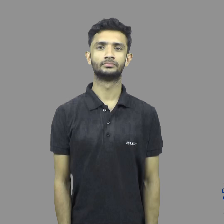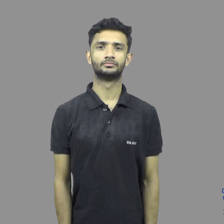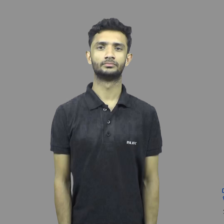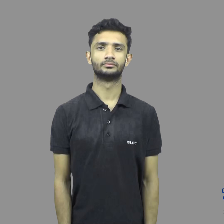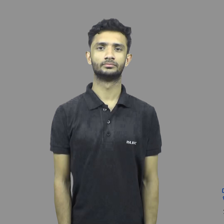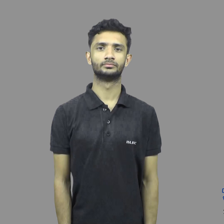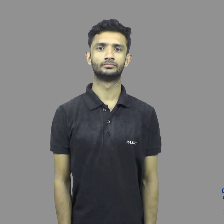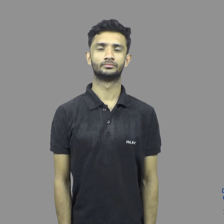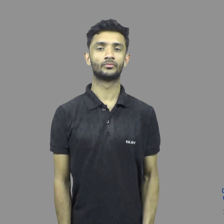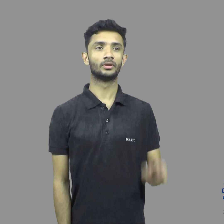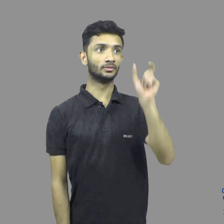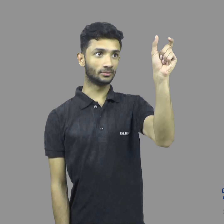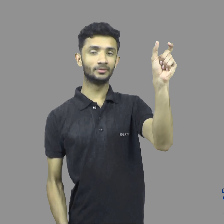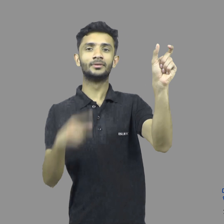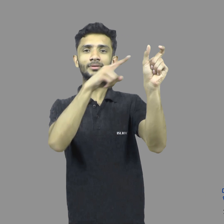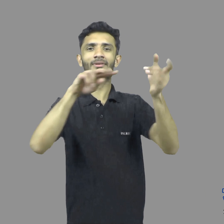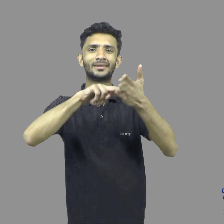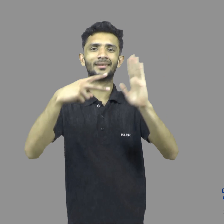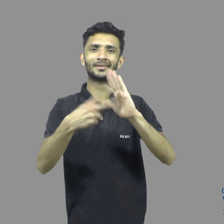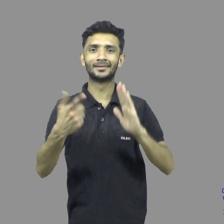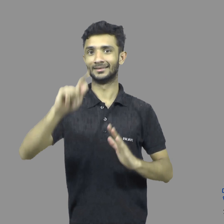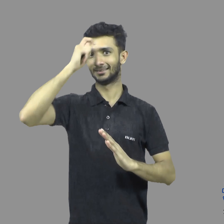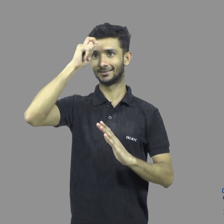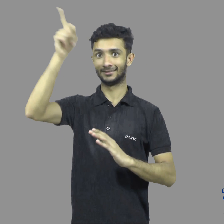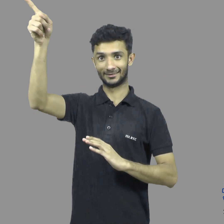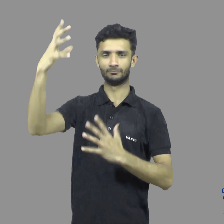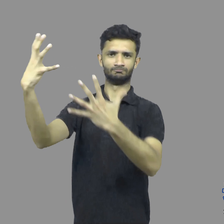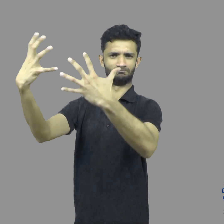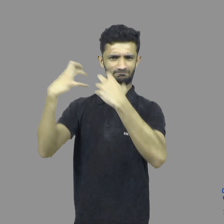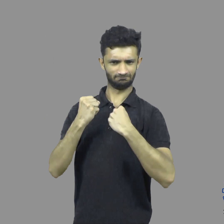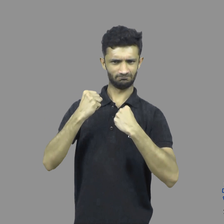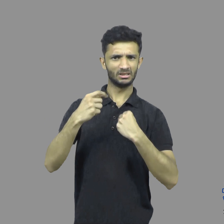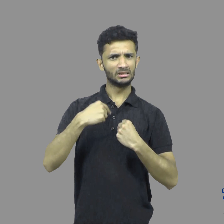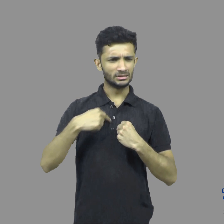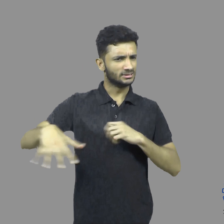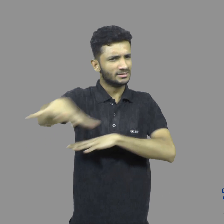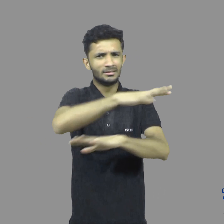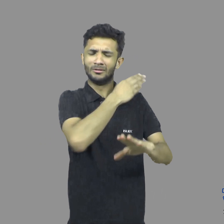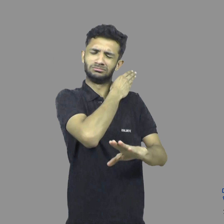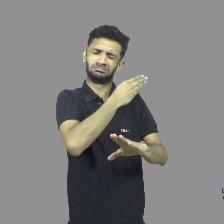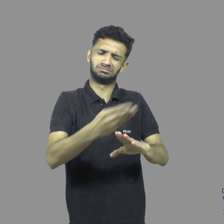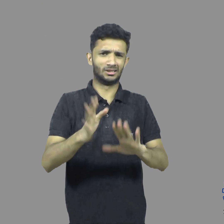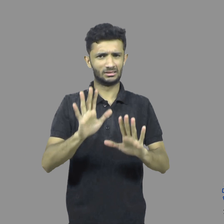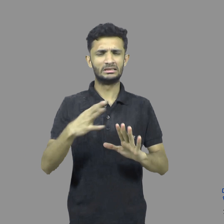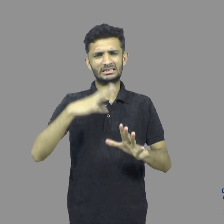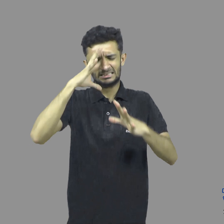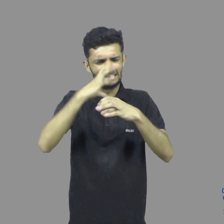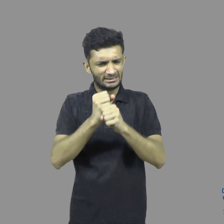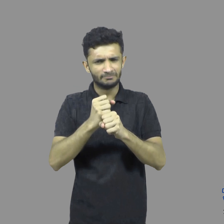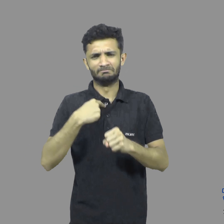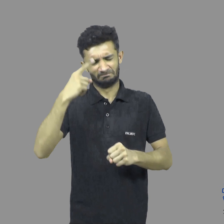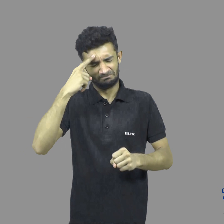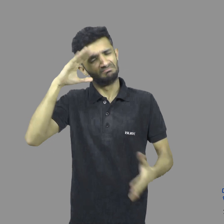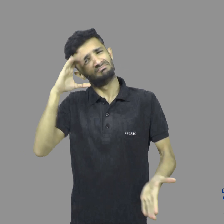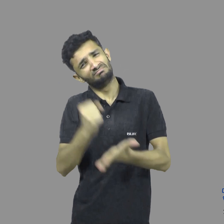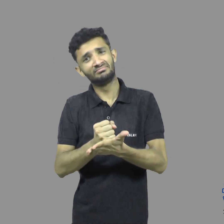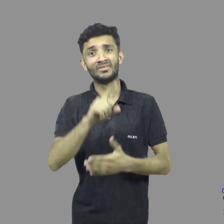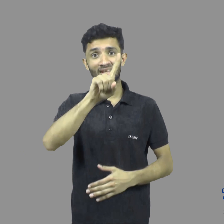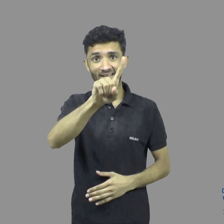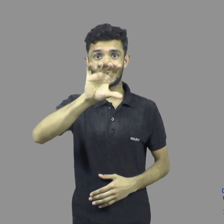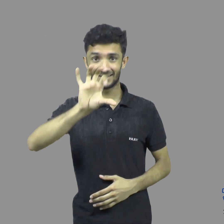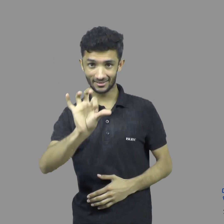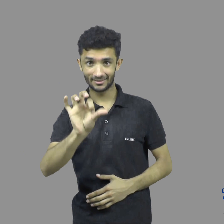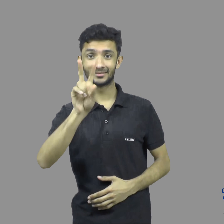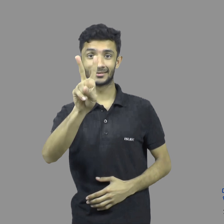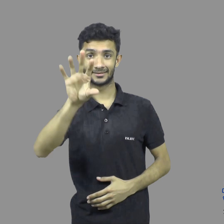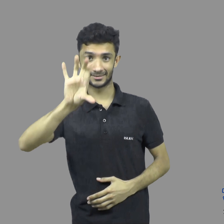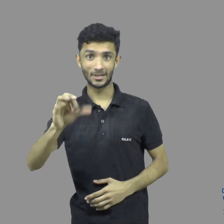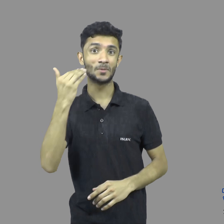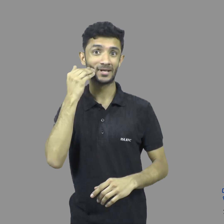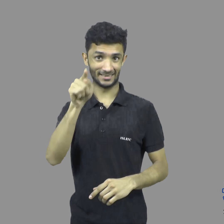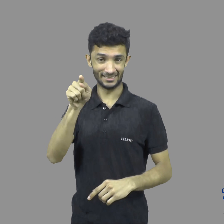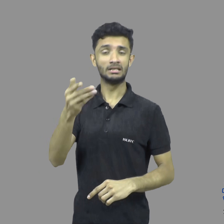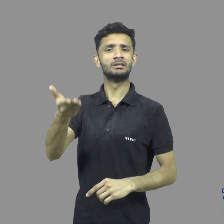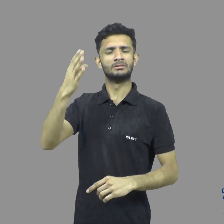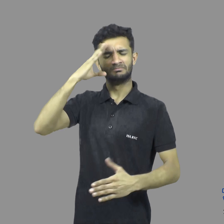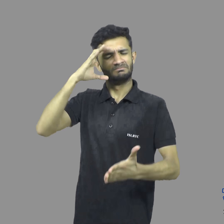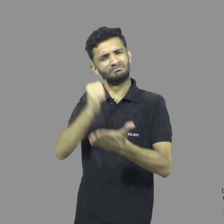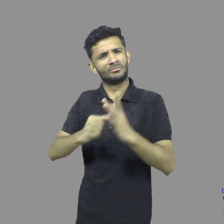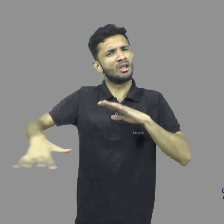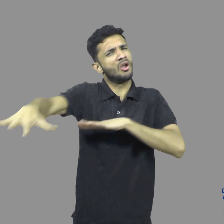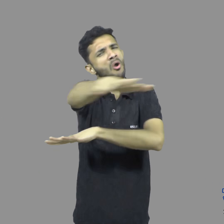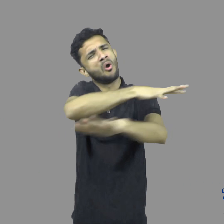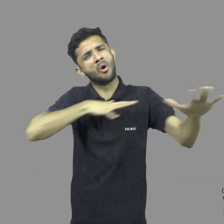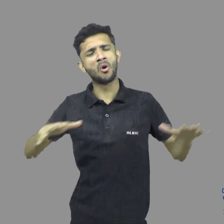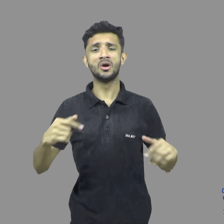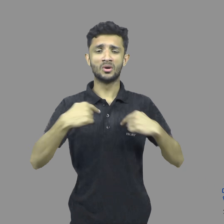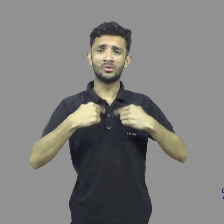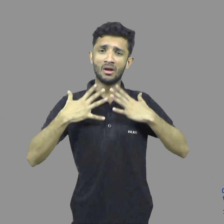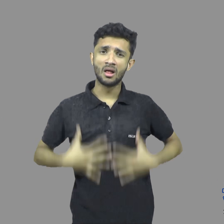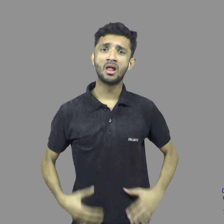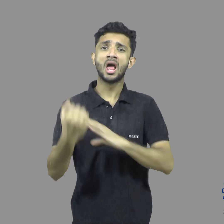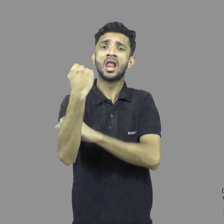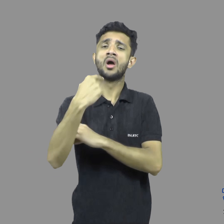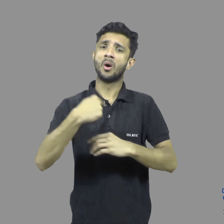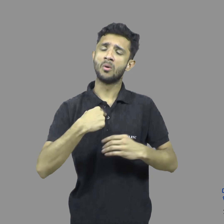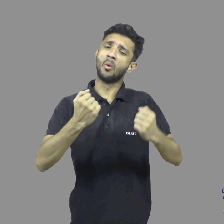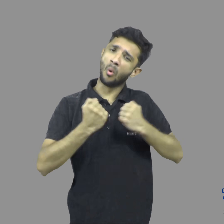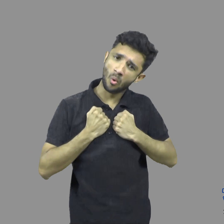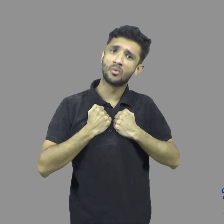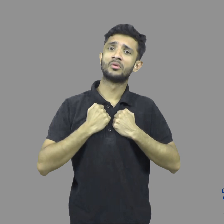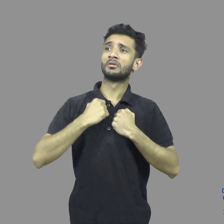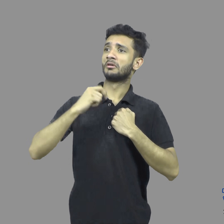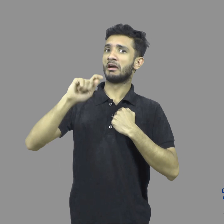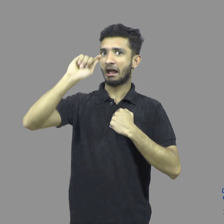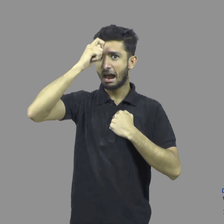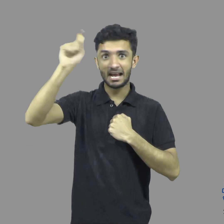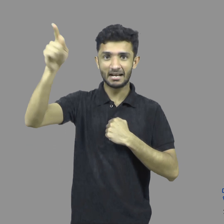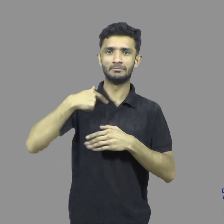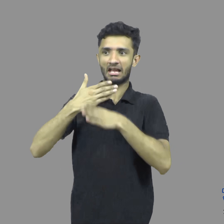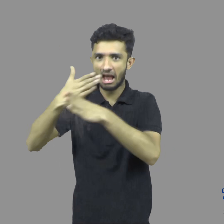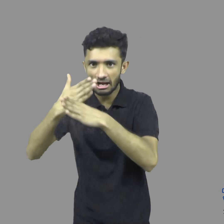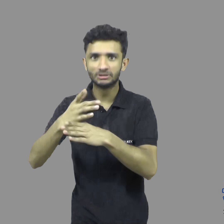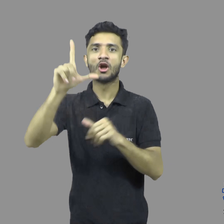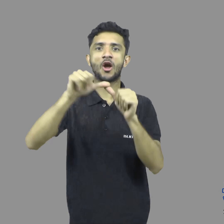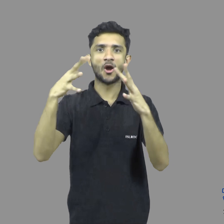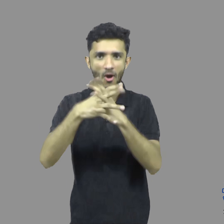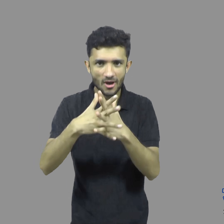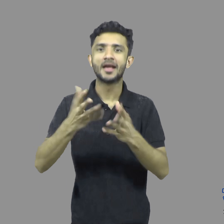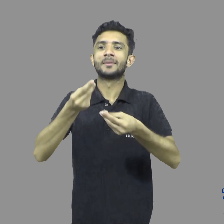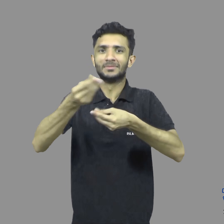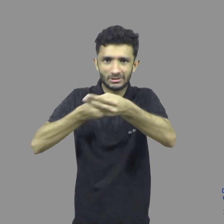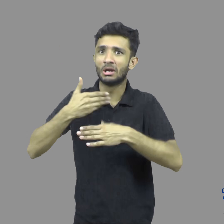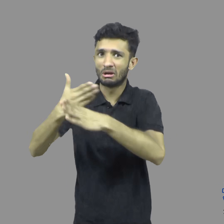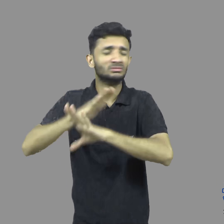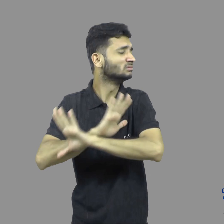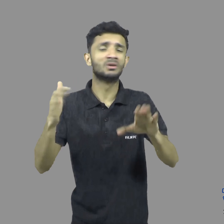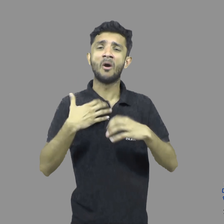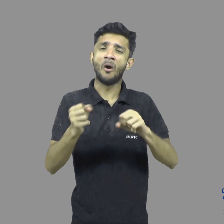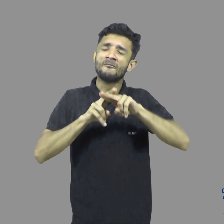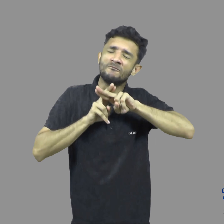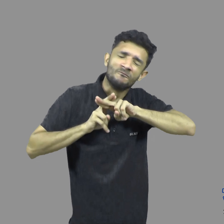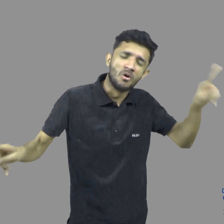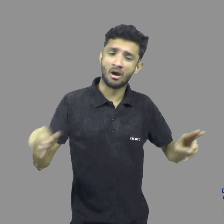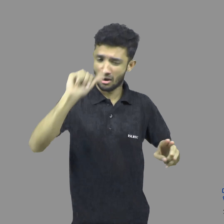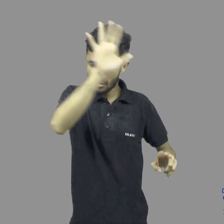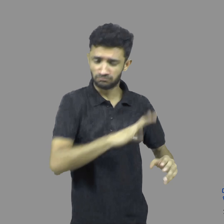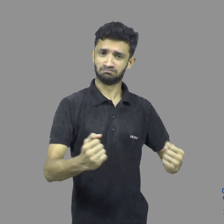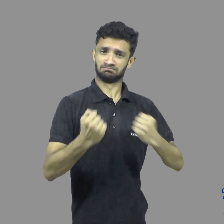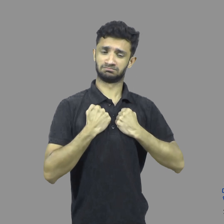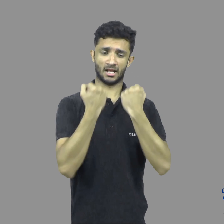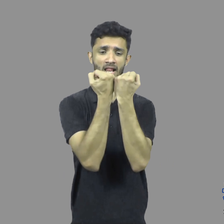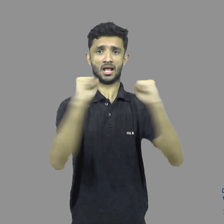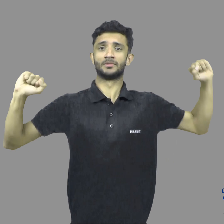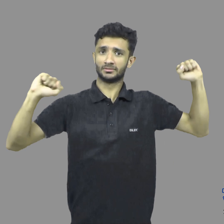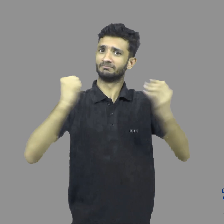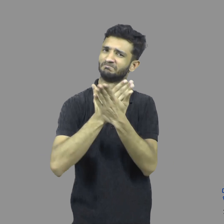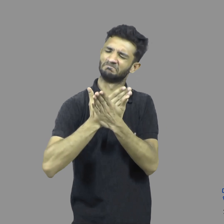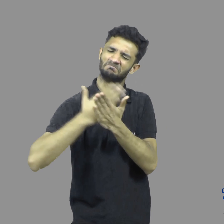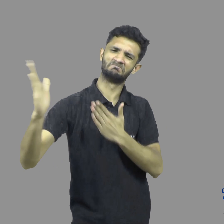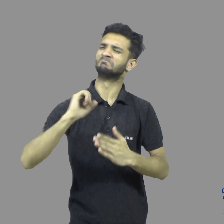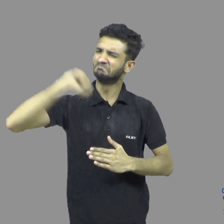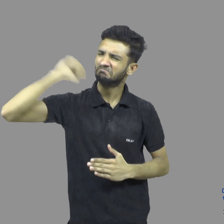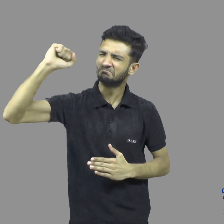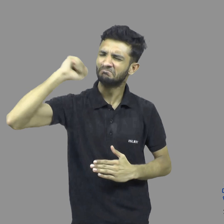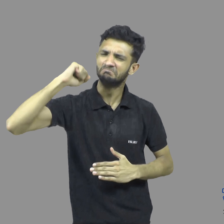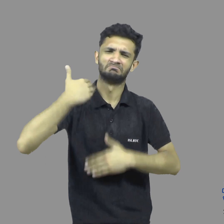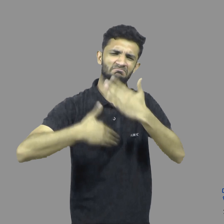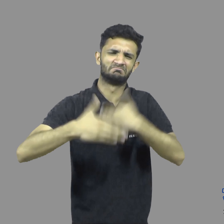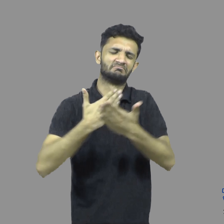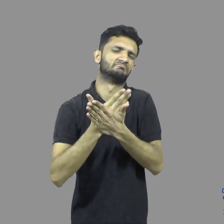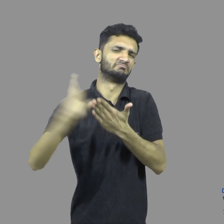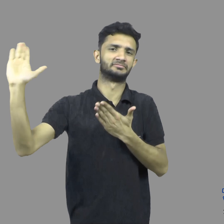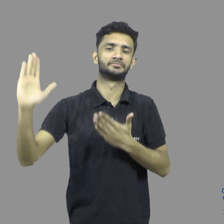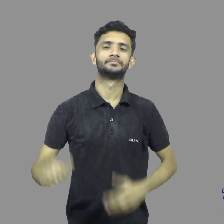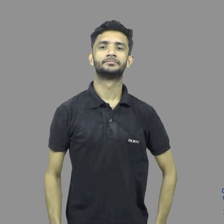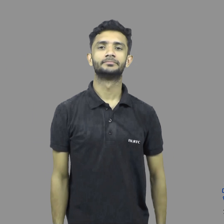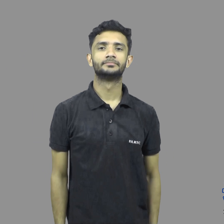Purna Swaraj